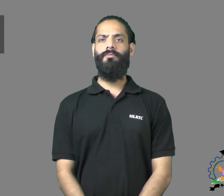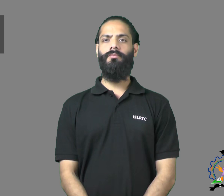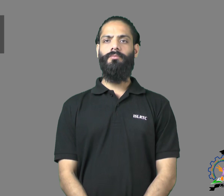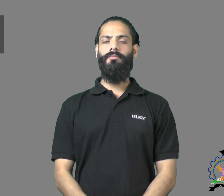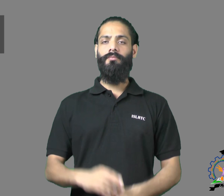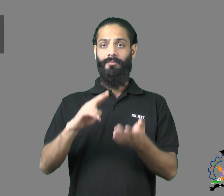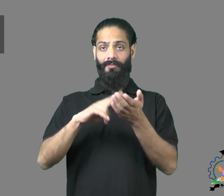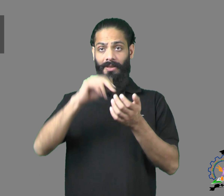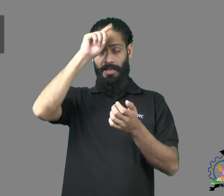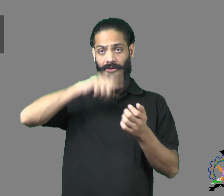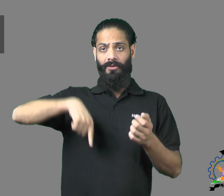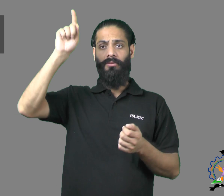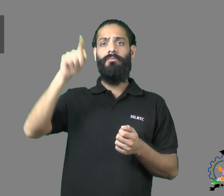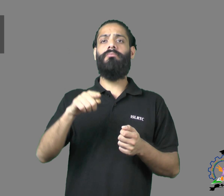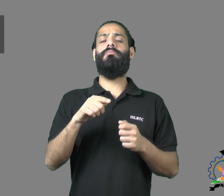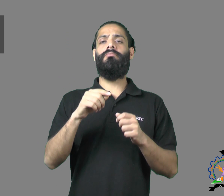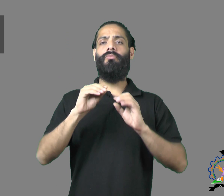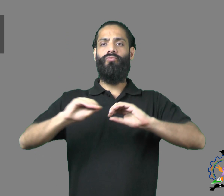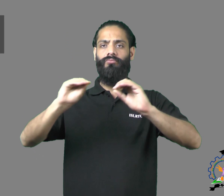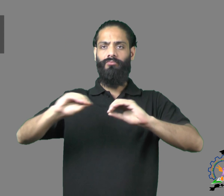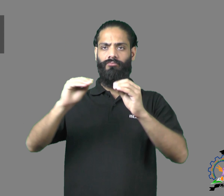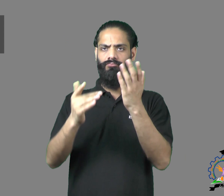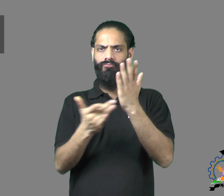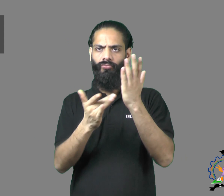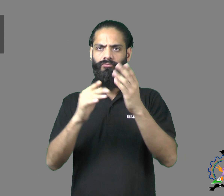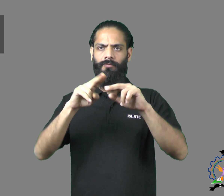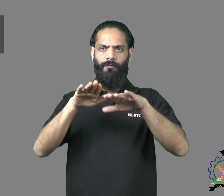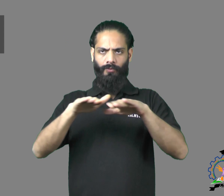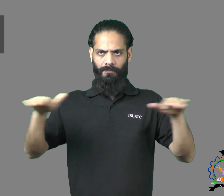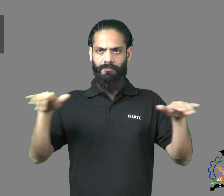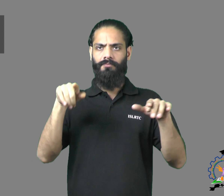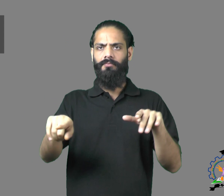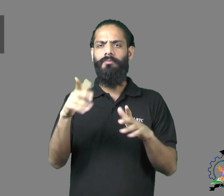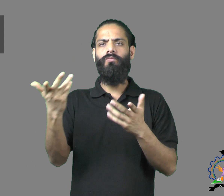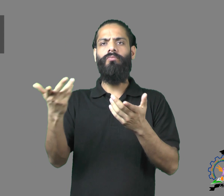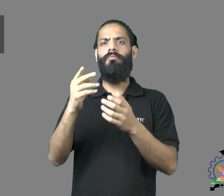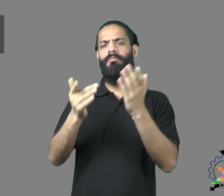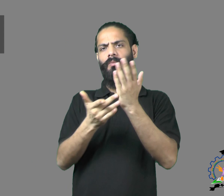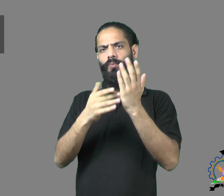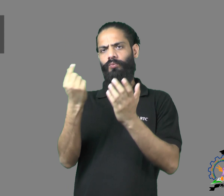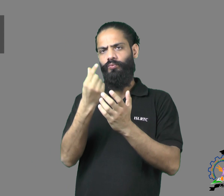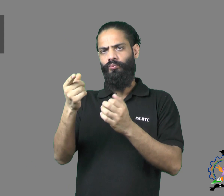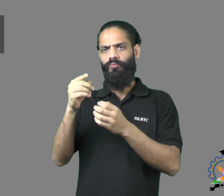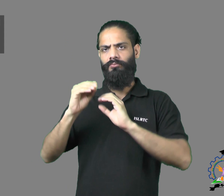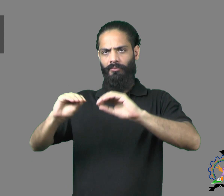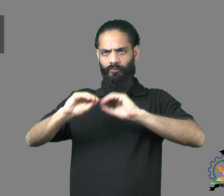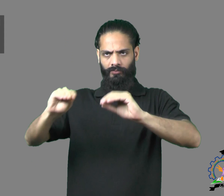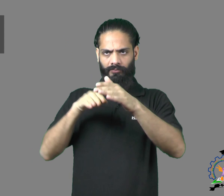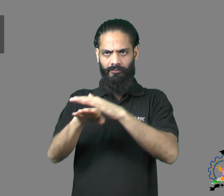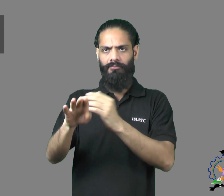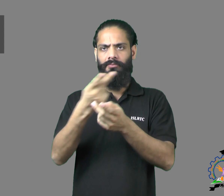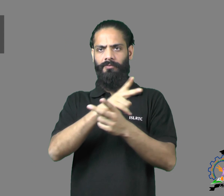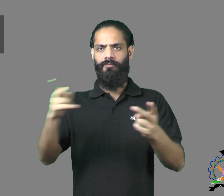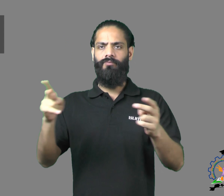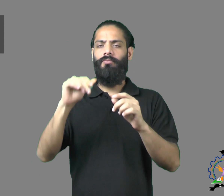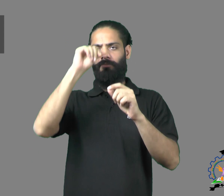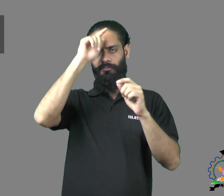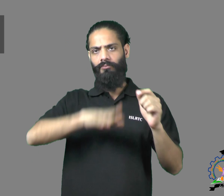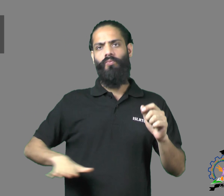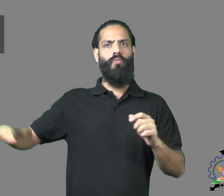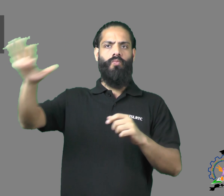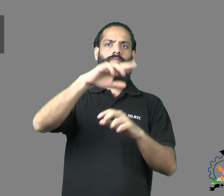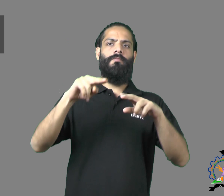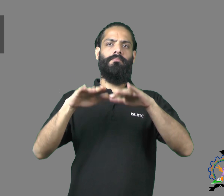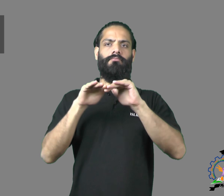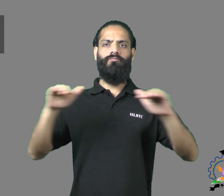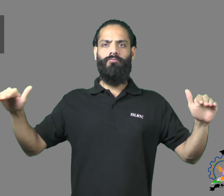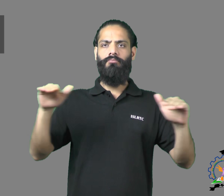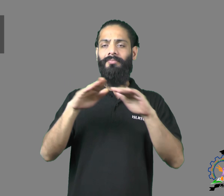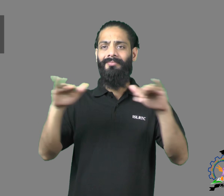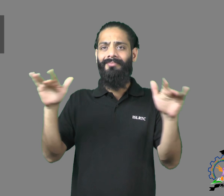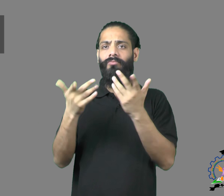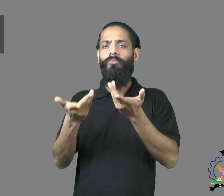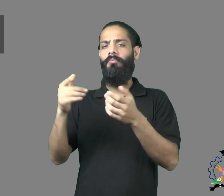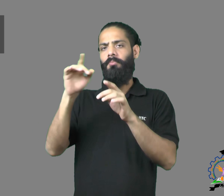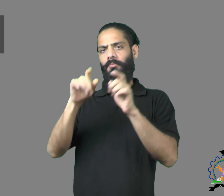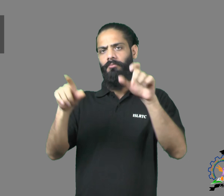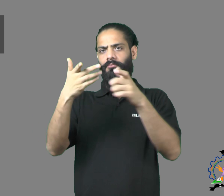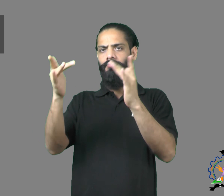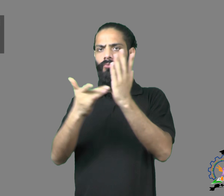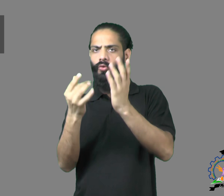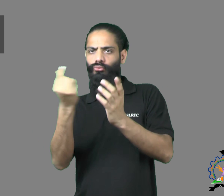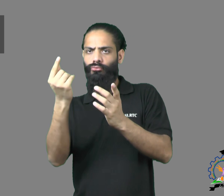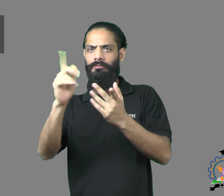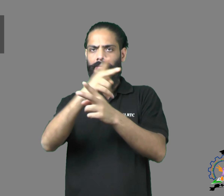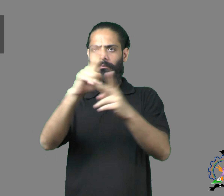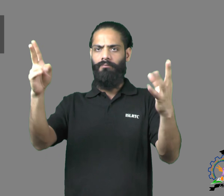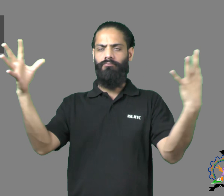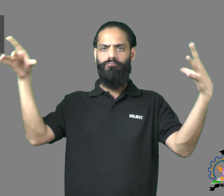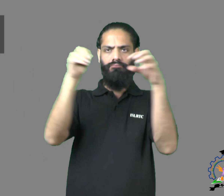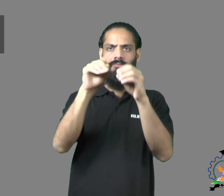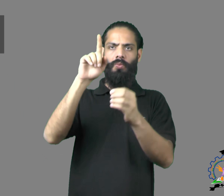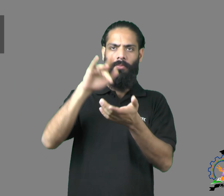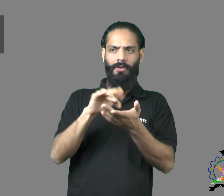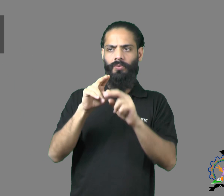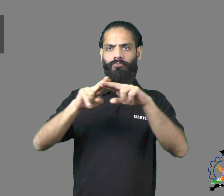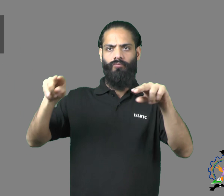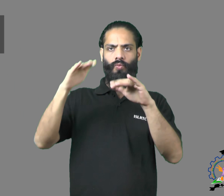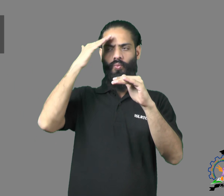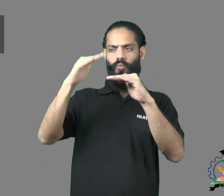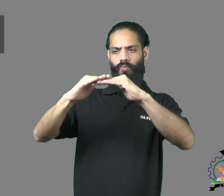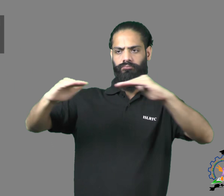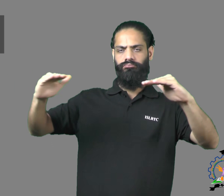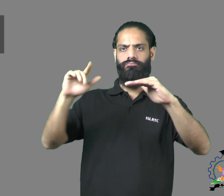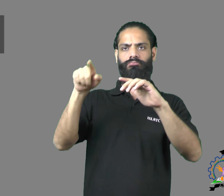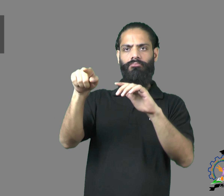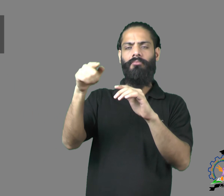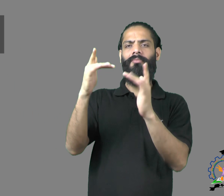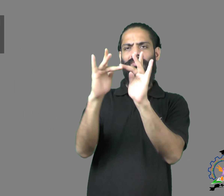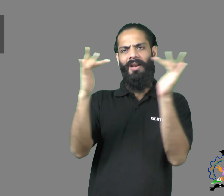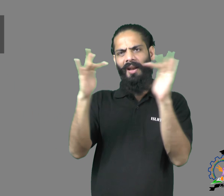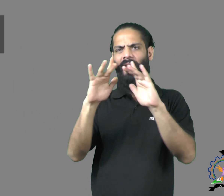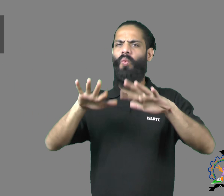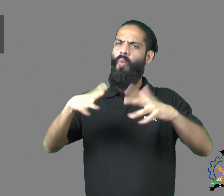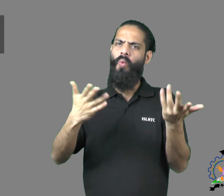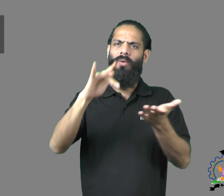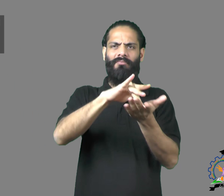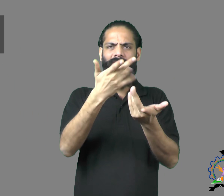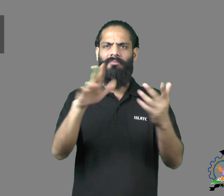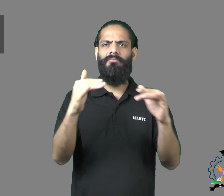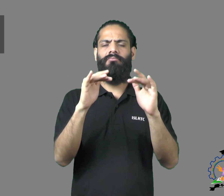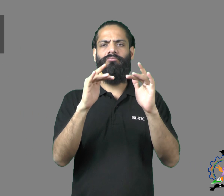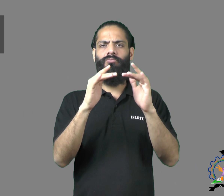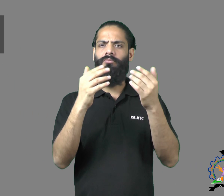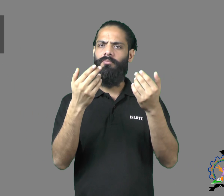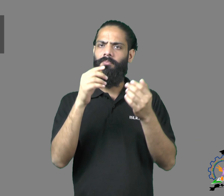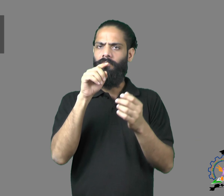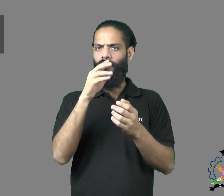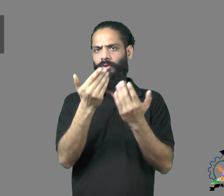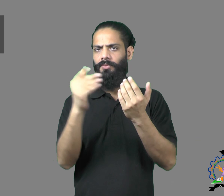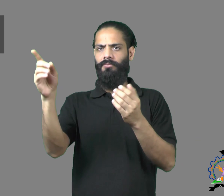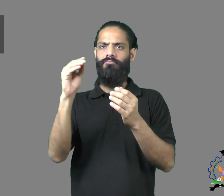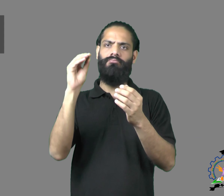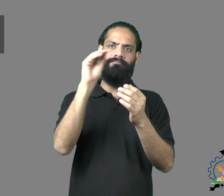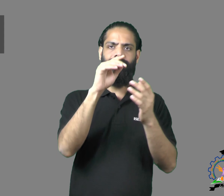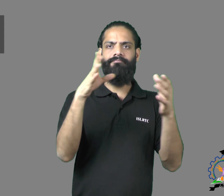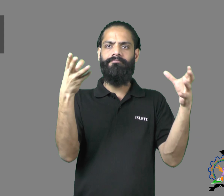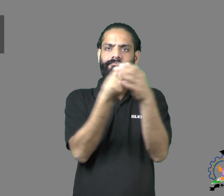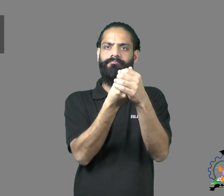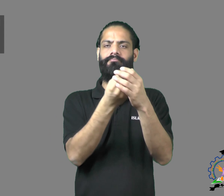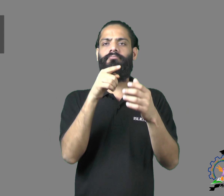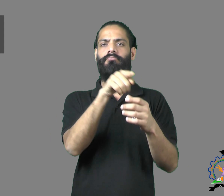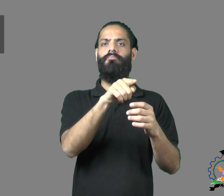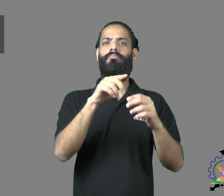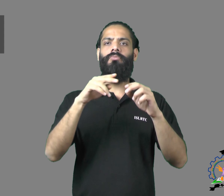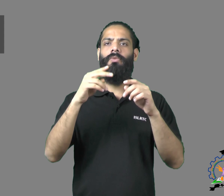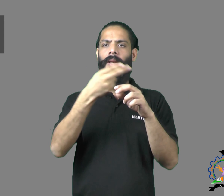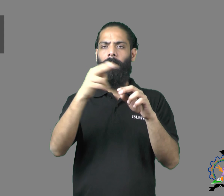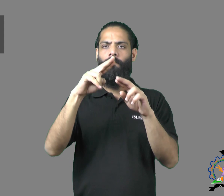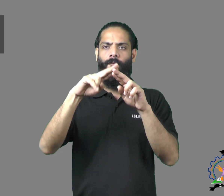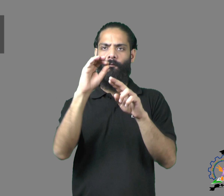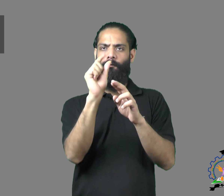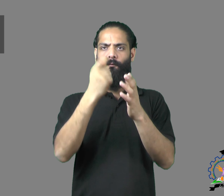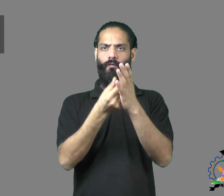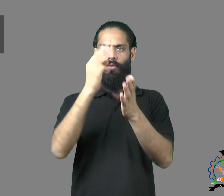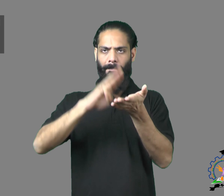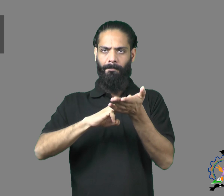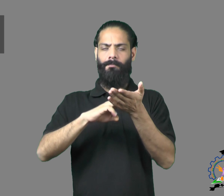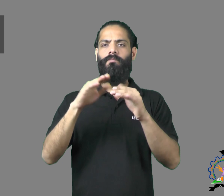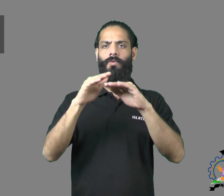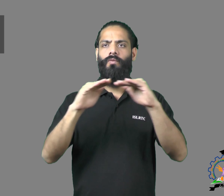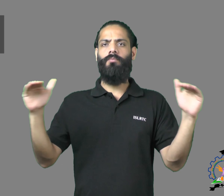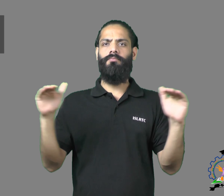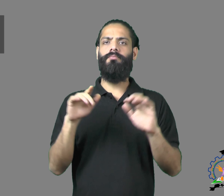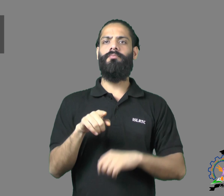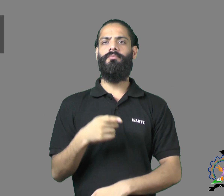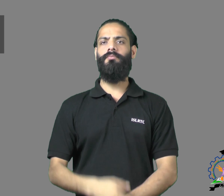National Educational Technology Forum (NETF)